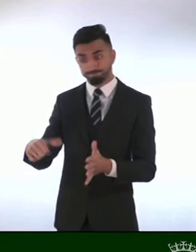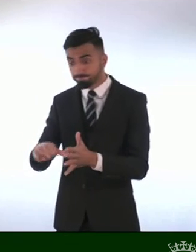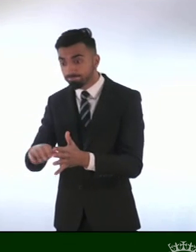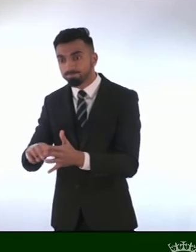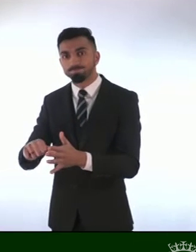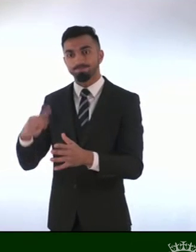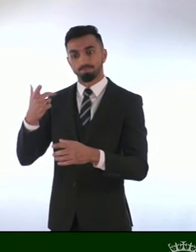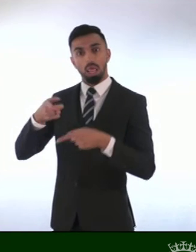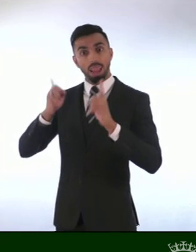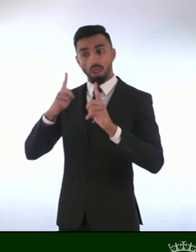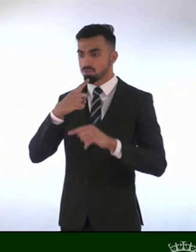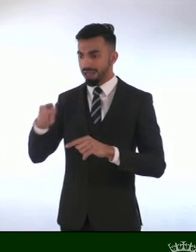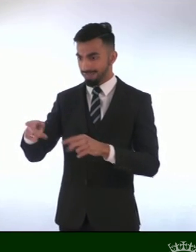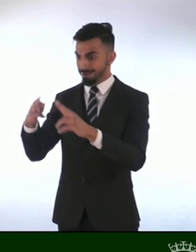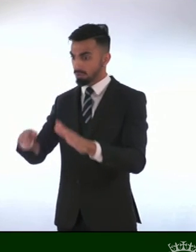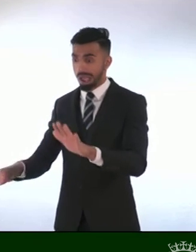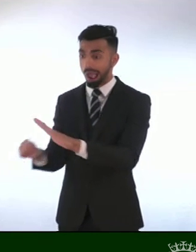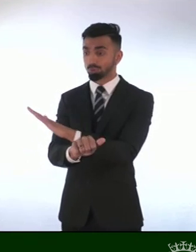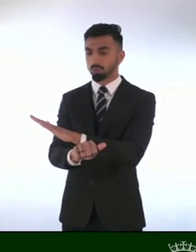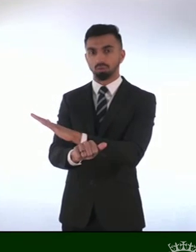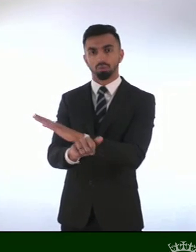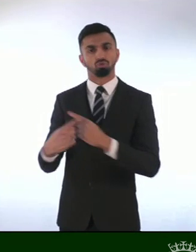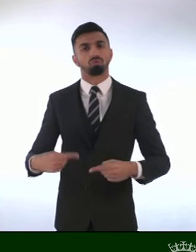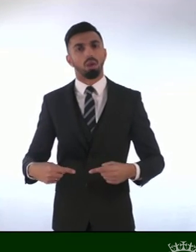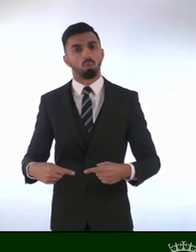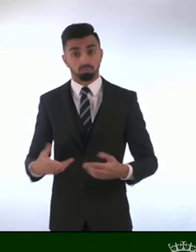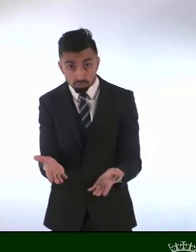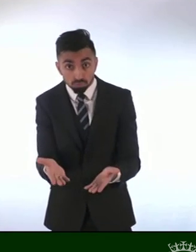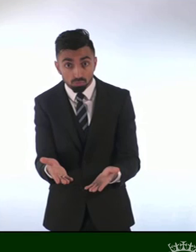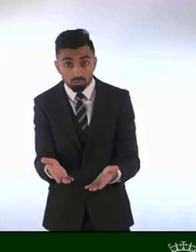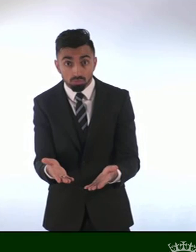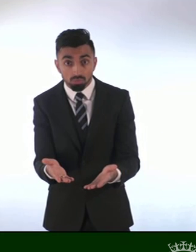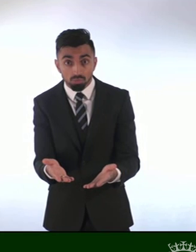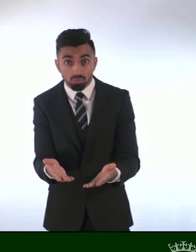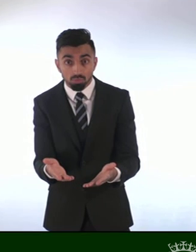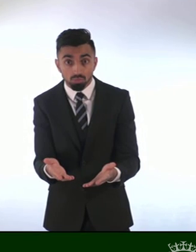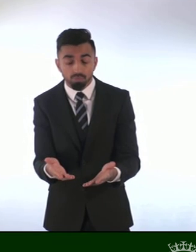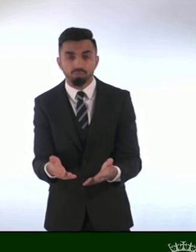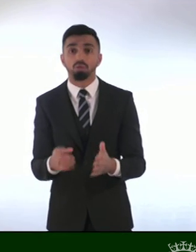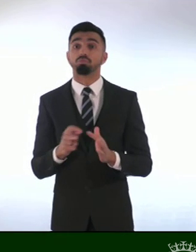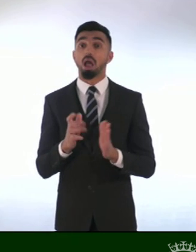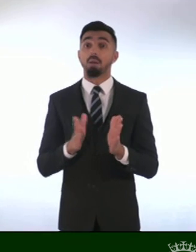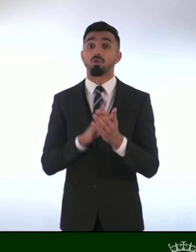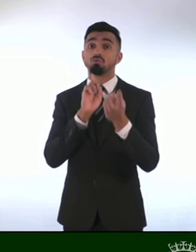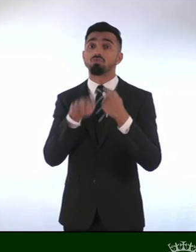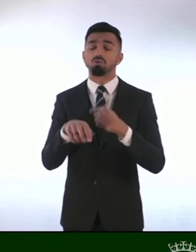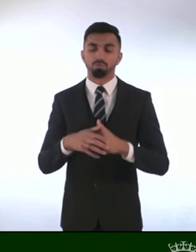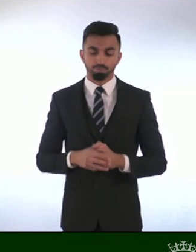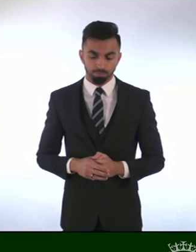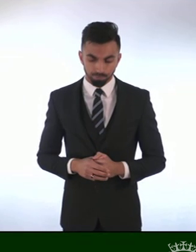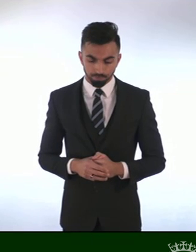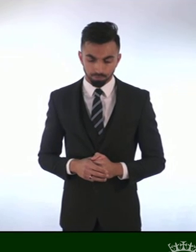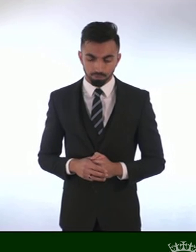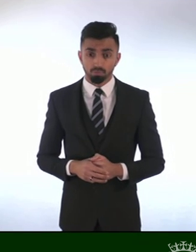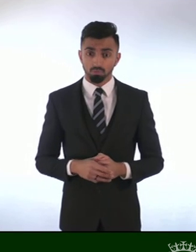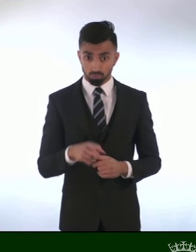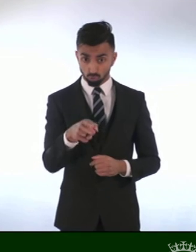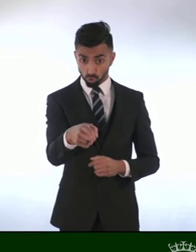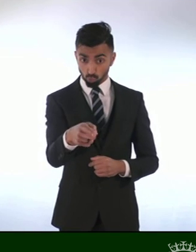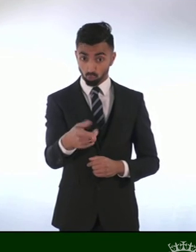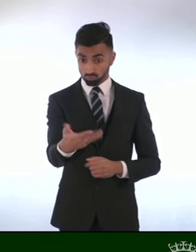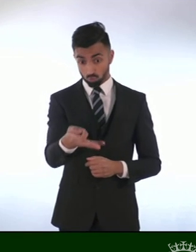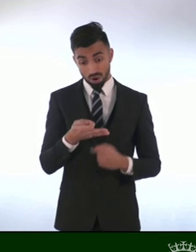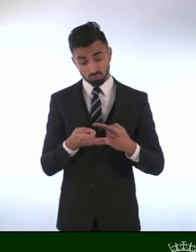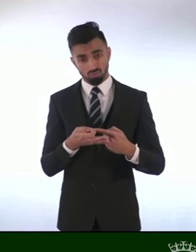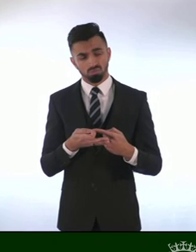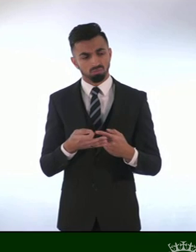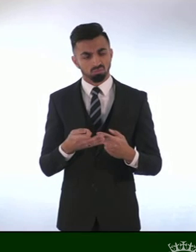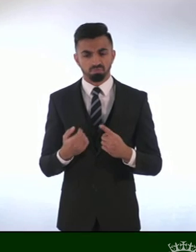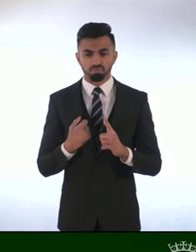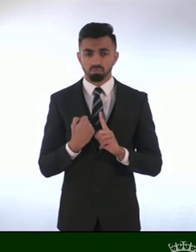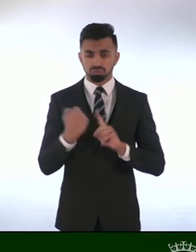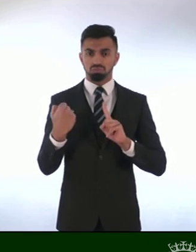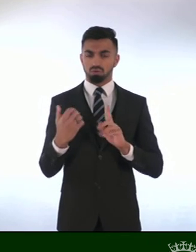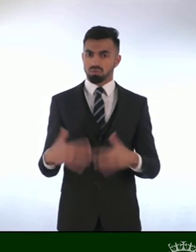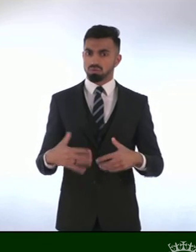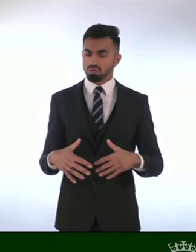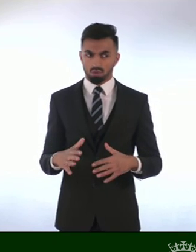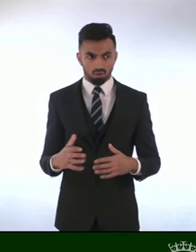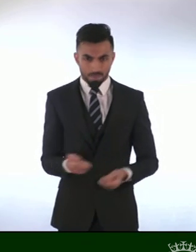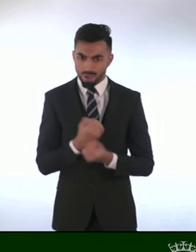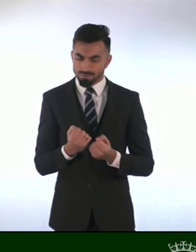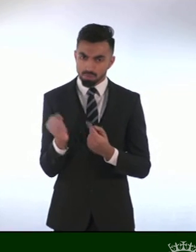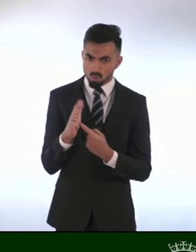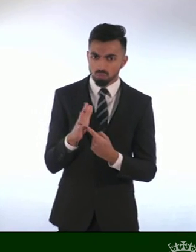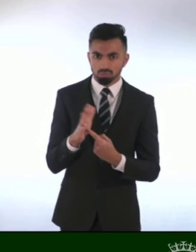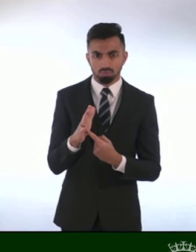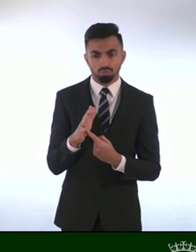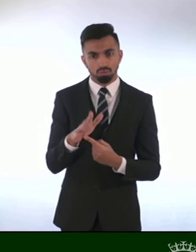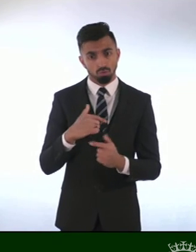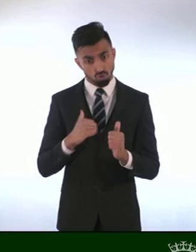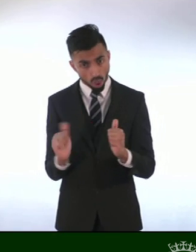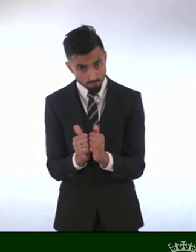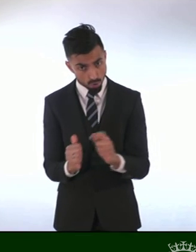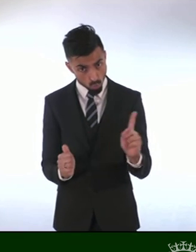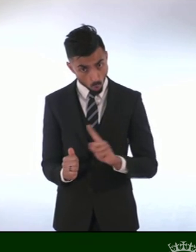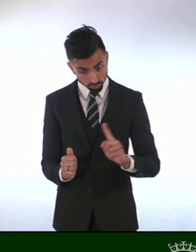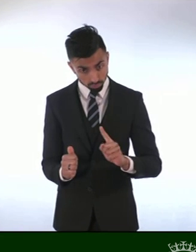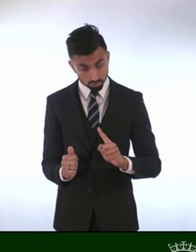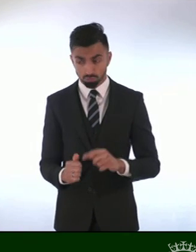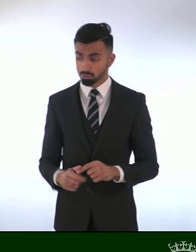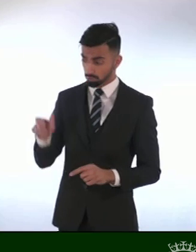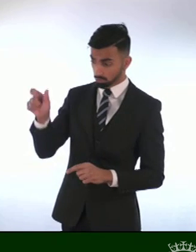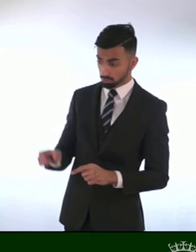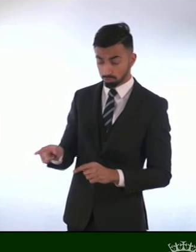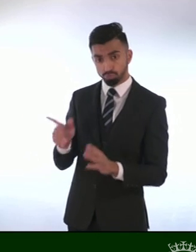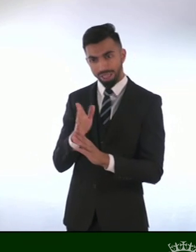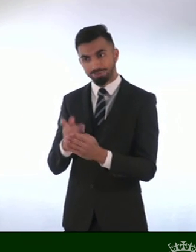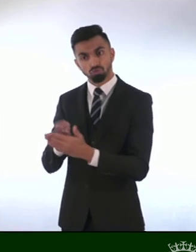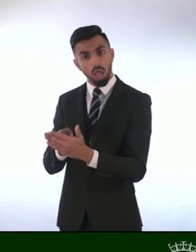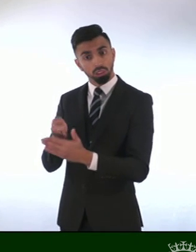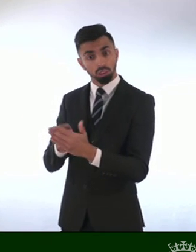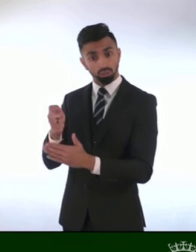The right honourable Gentleman is making a series of very powerful points, and I can indeed confirm that we will be bringing forward legislation to protect private renters from eviction.